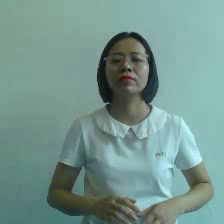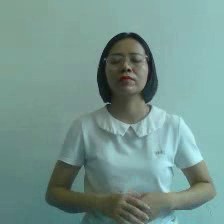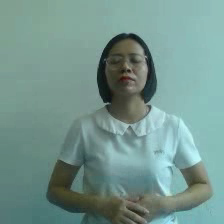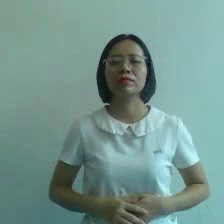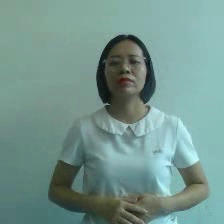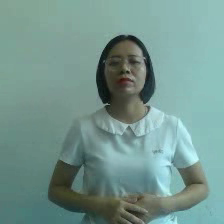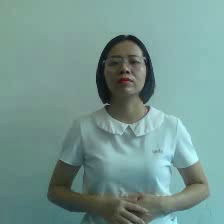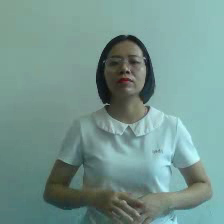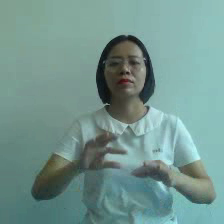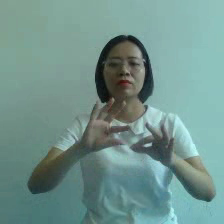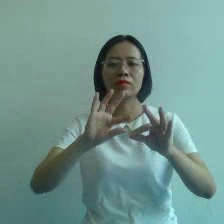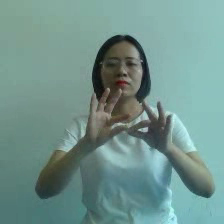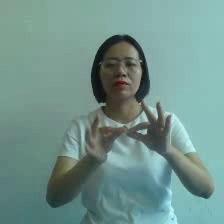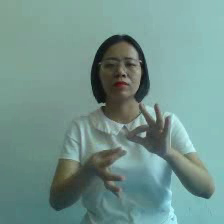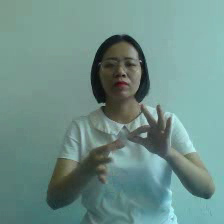Rau